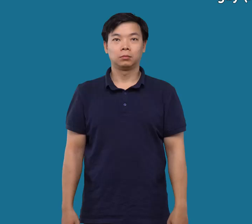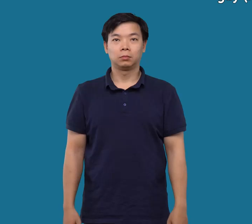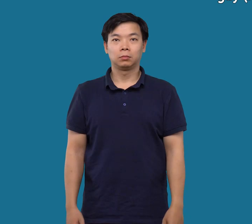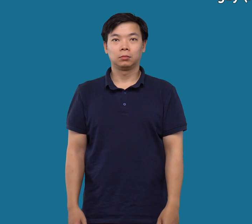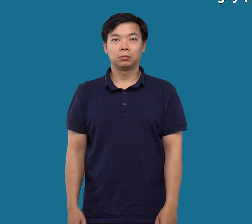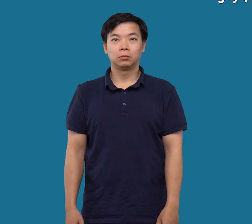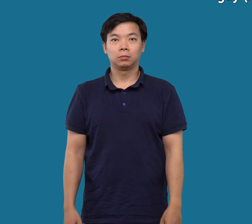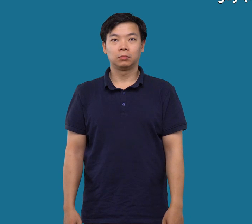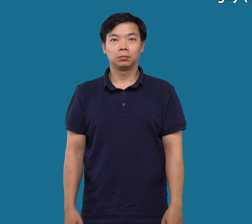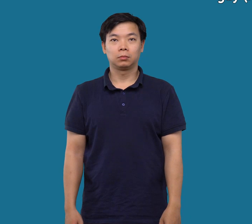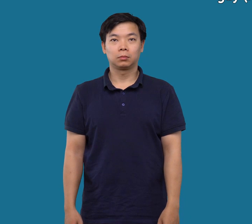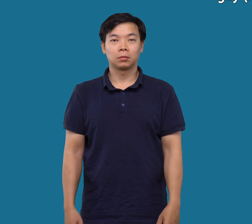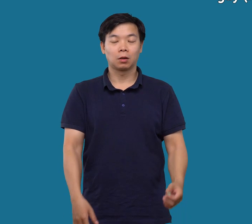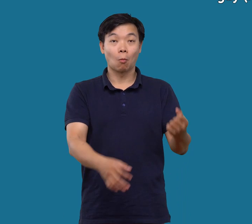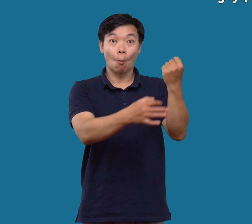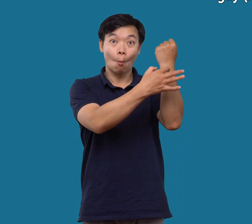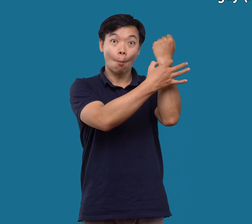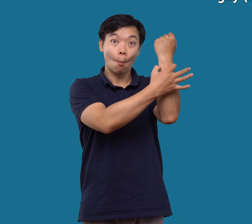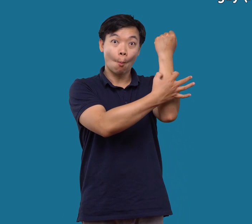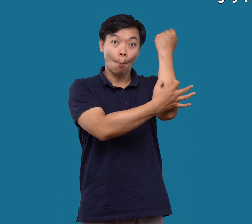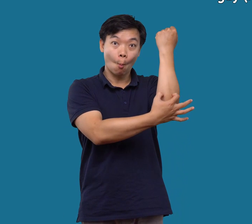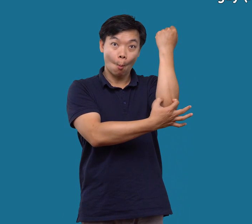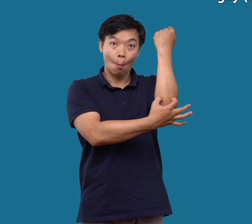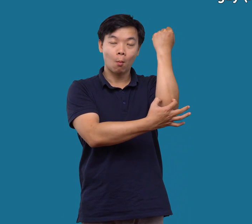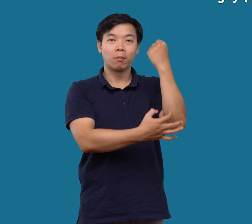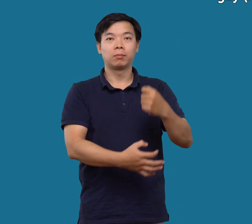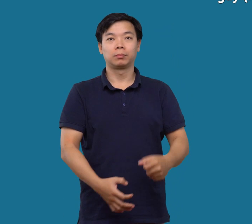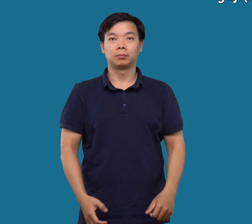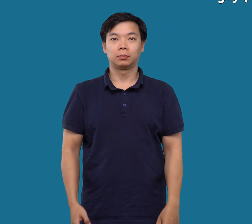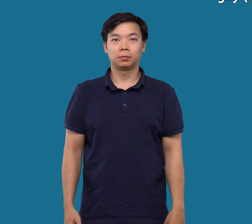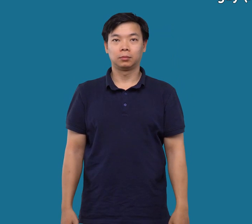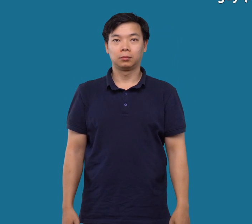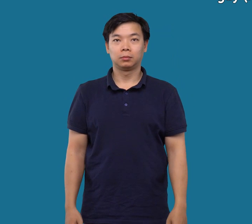gầy (miền Nam: ốm)